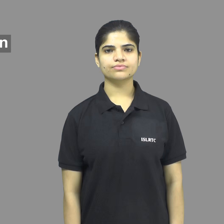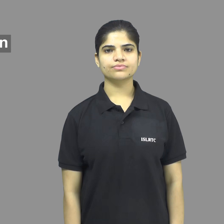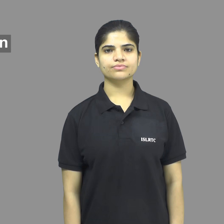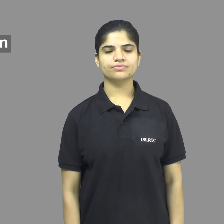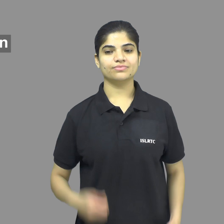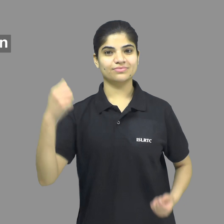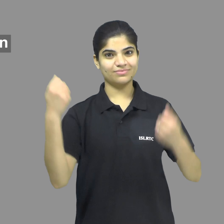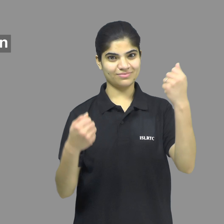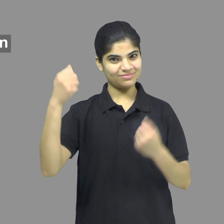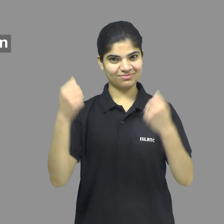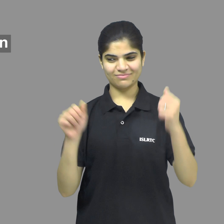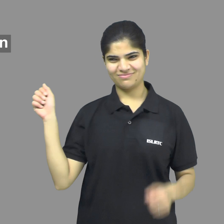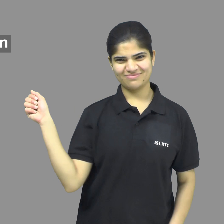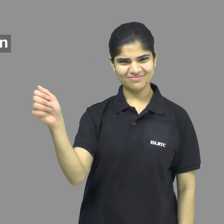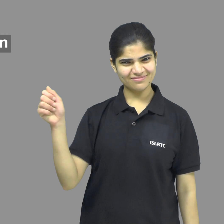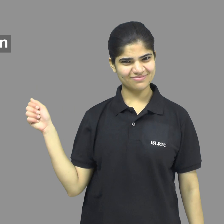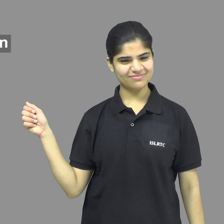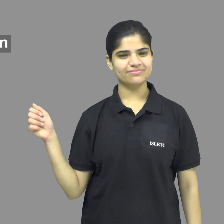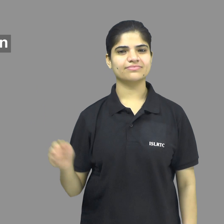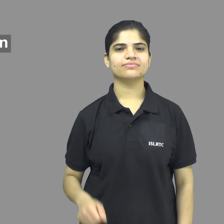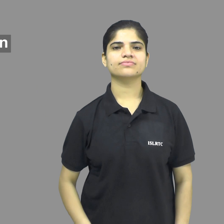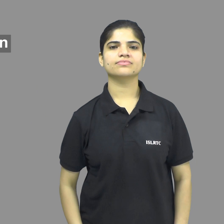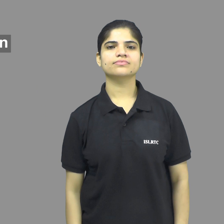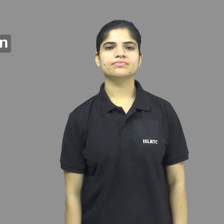Van